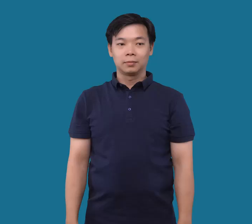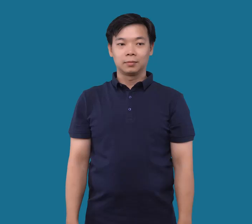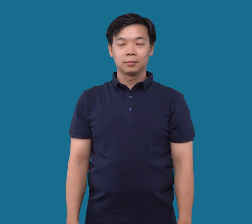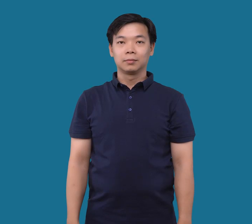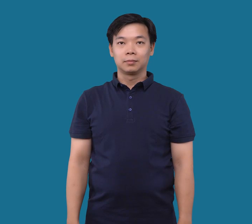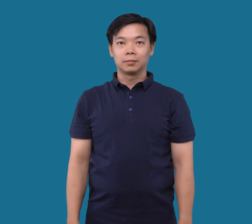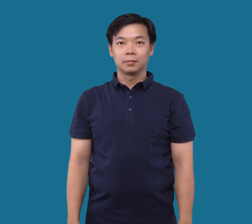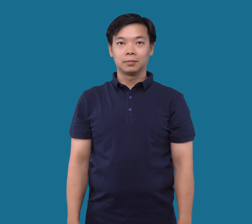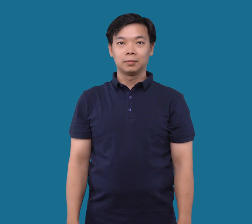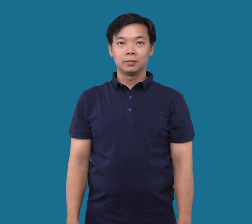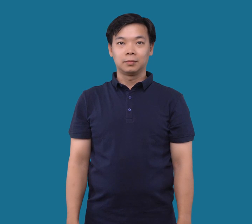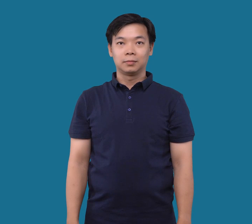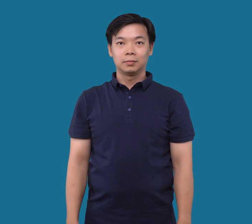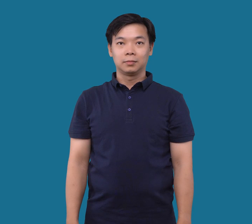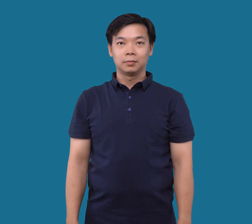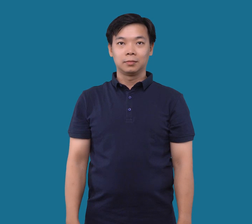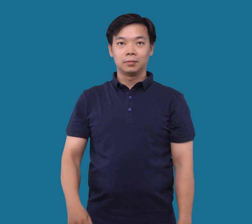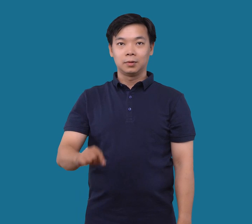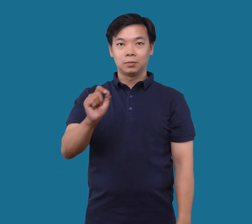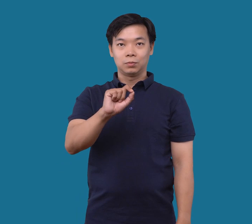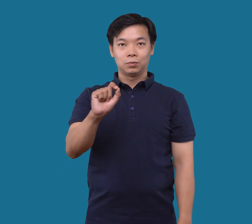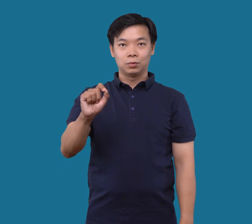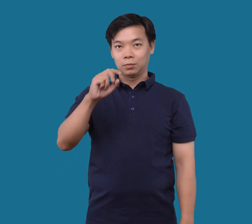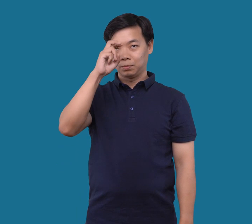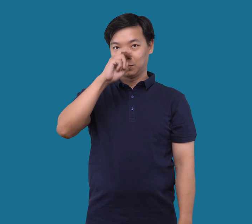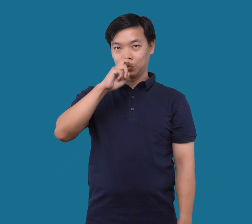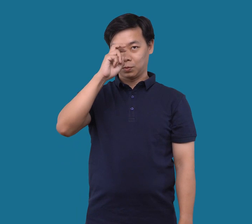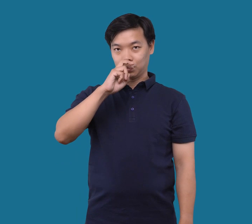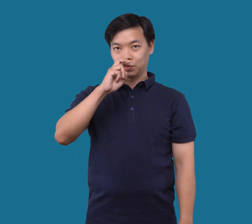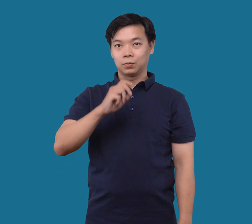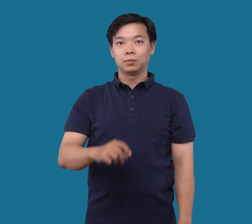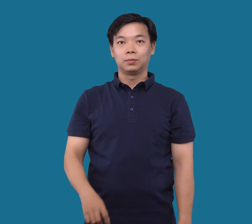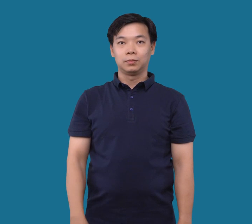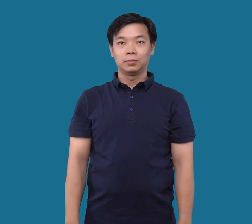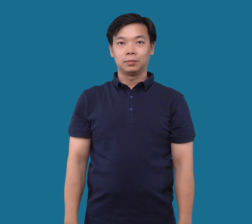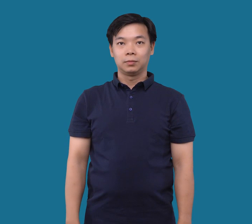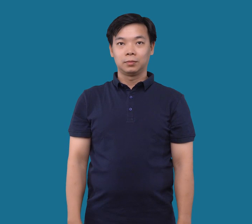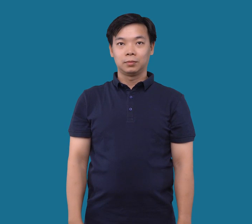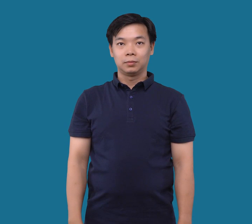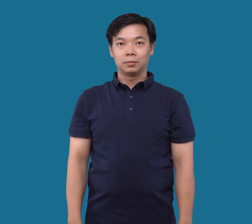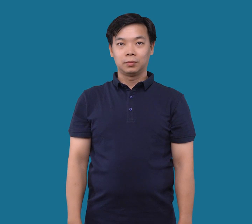bút màu